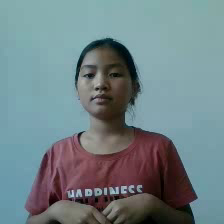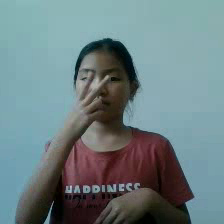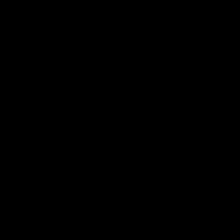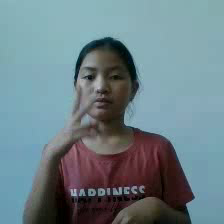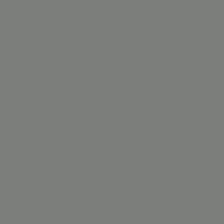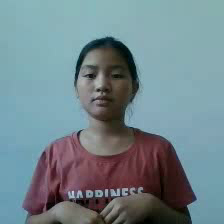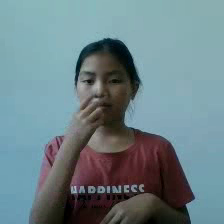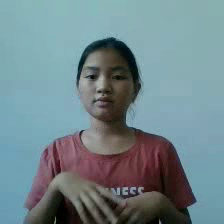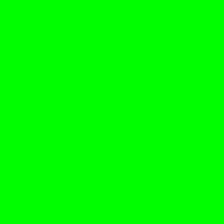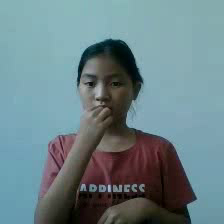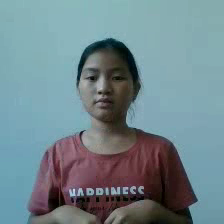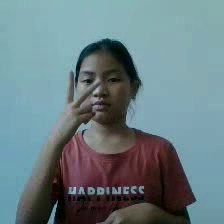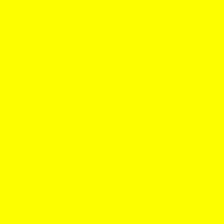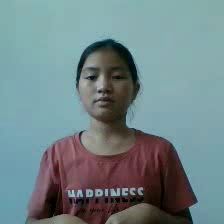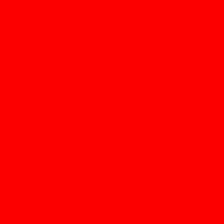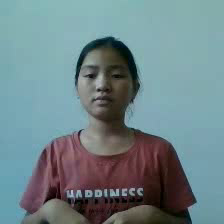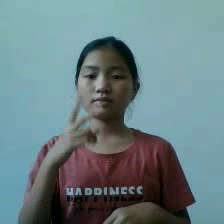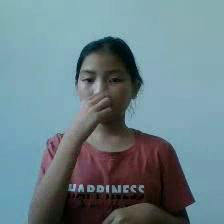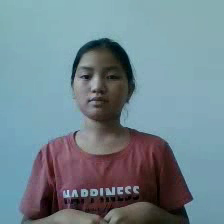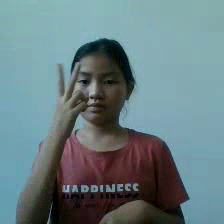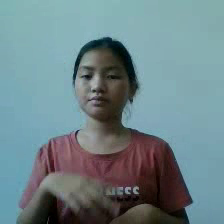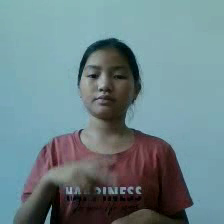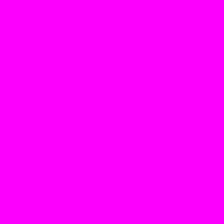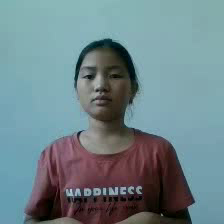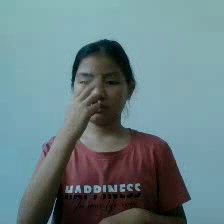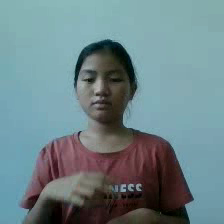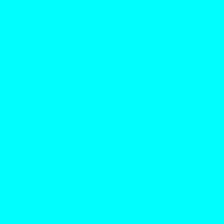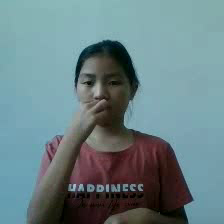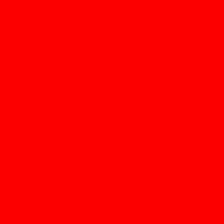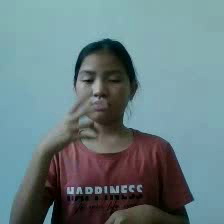Khóc